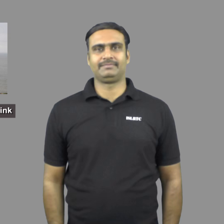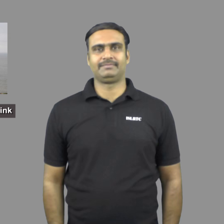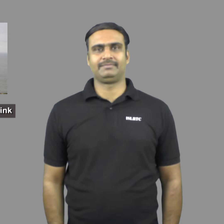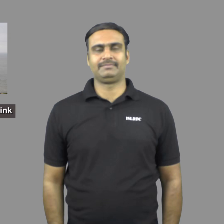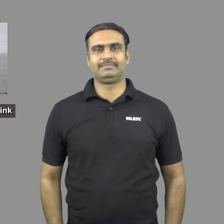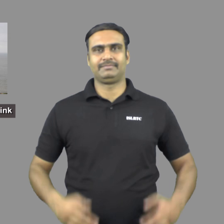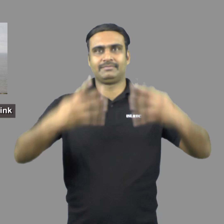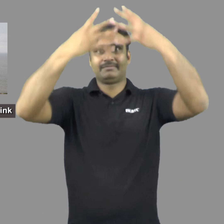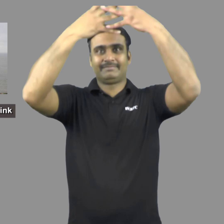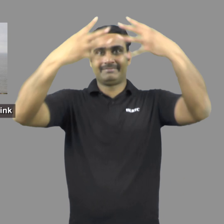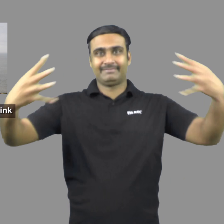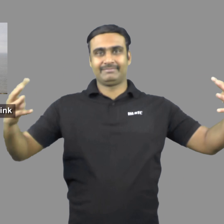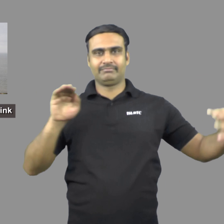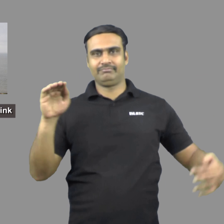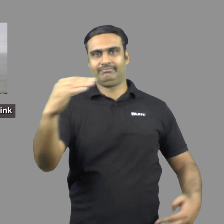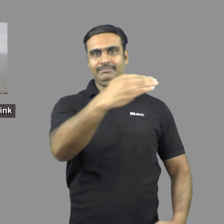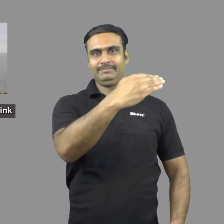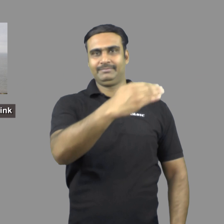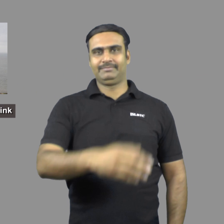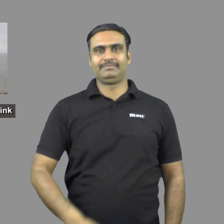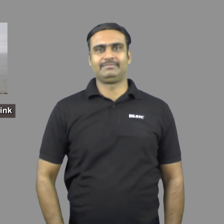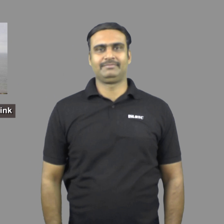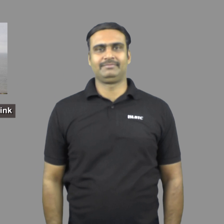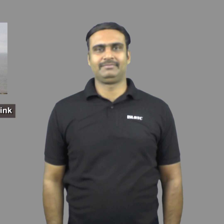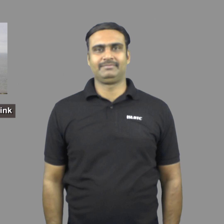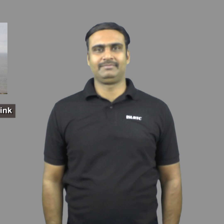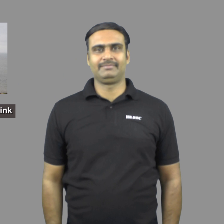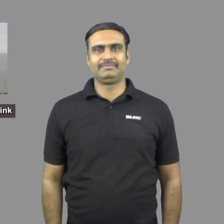Bandra to Worli Sea Link